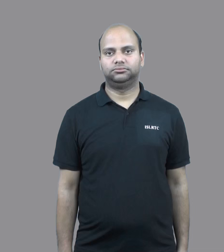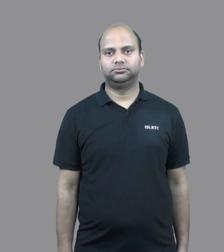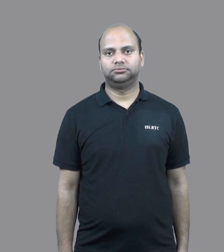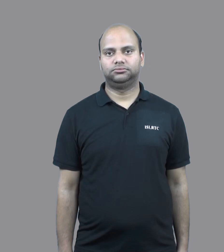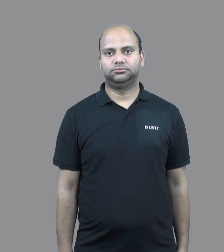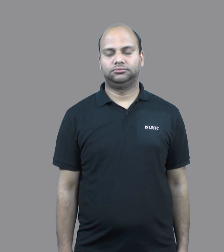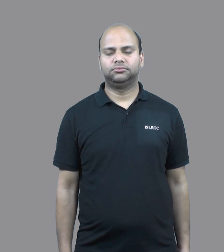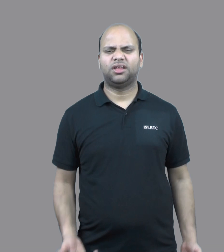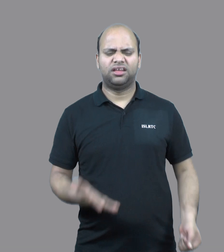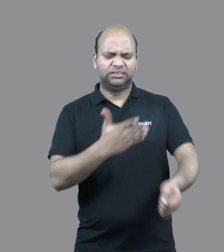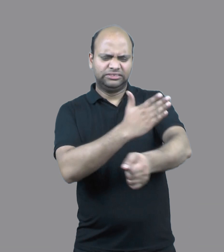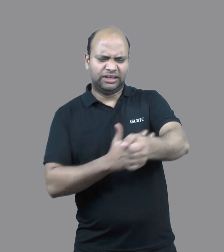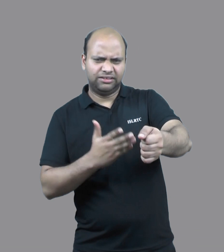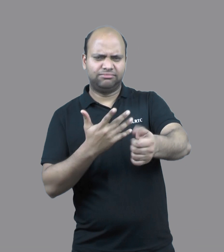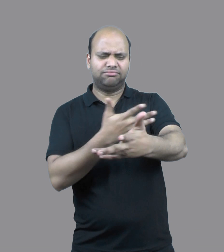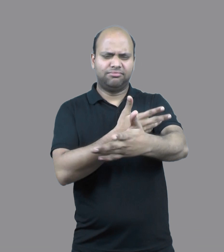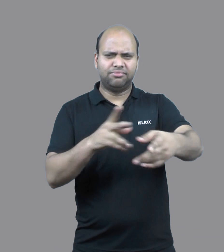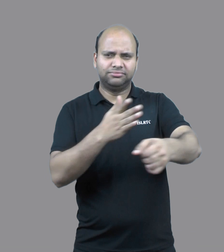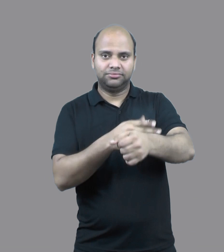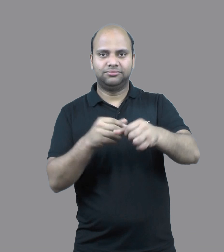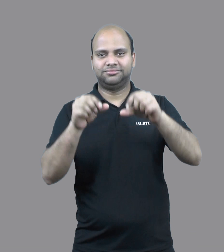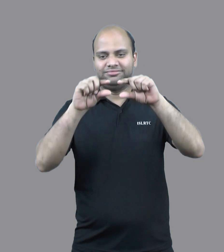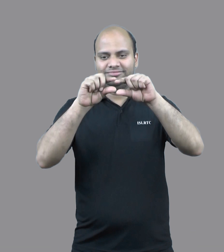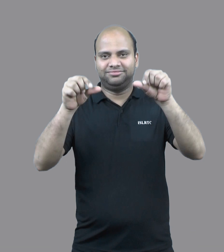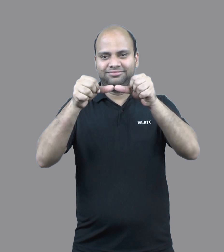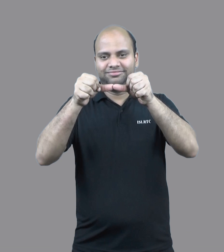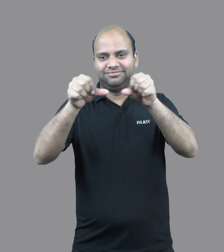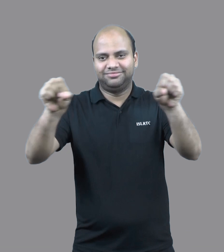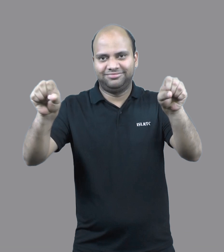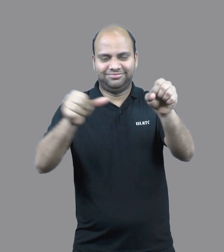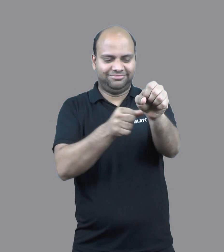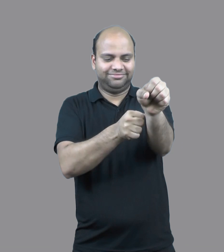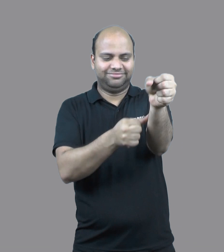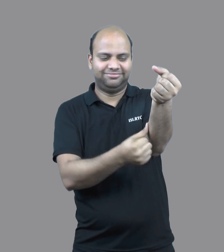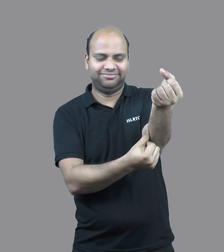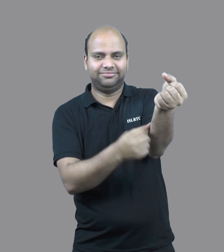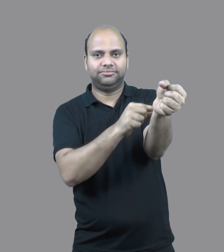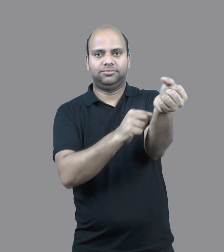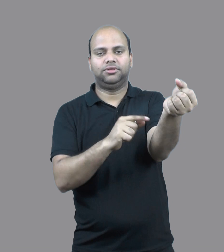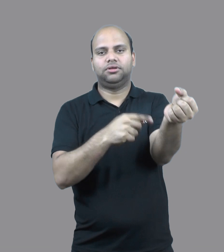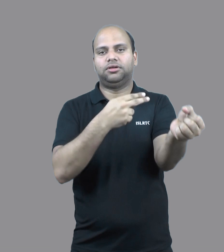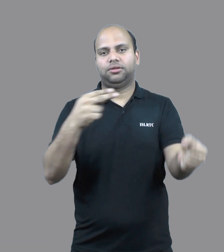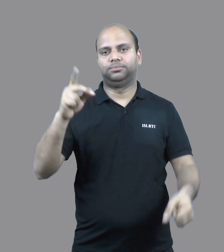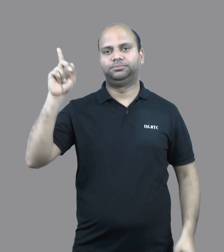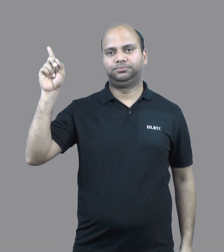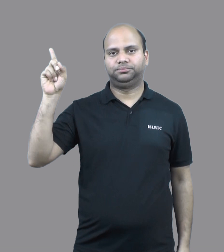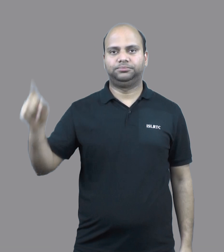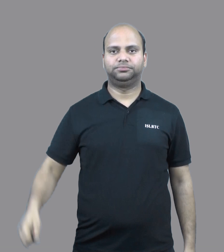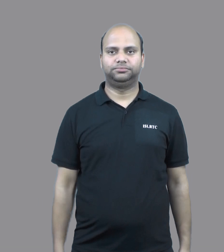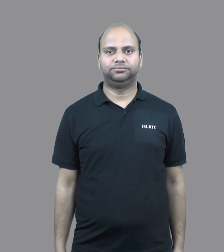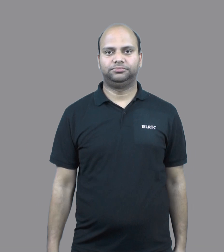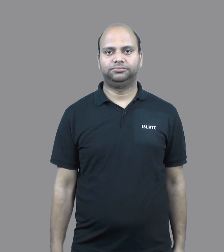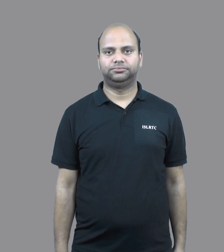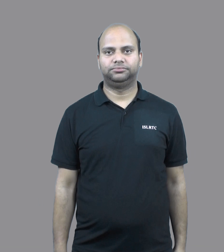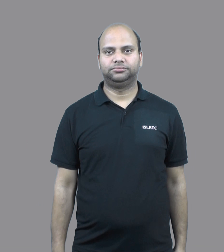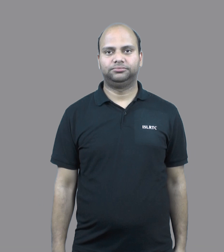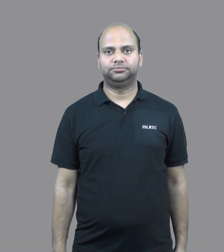Bandage